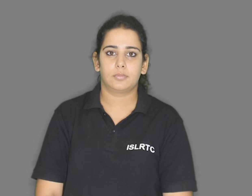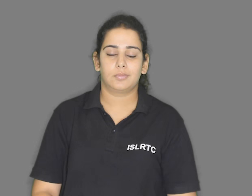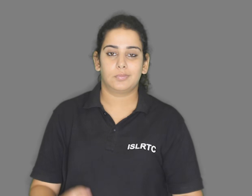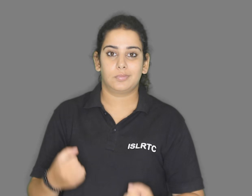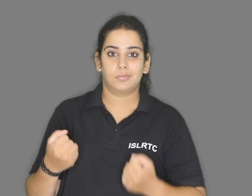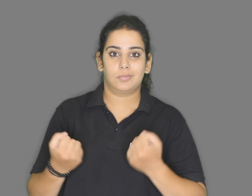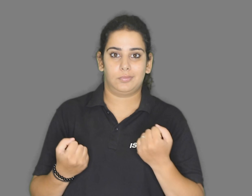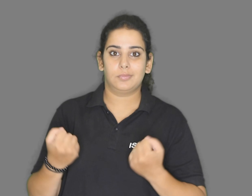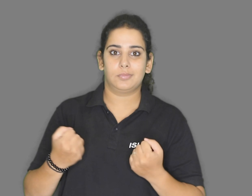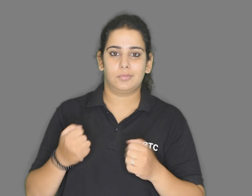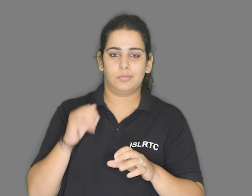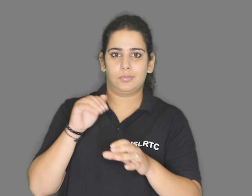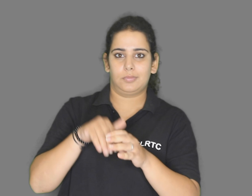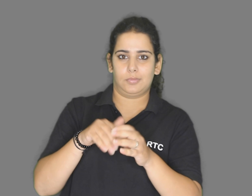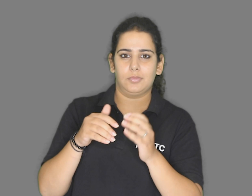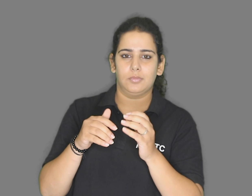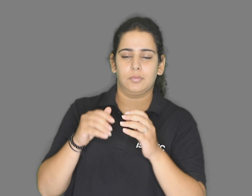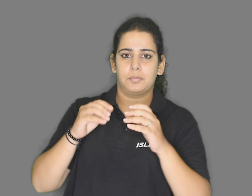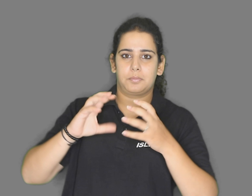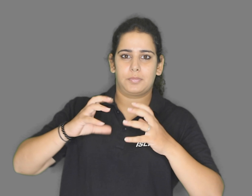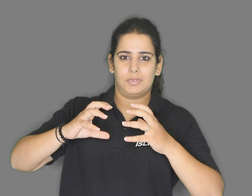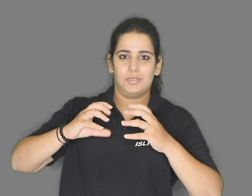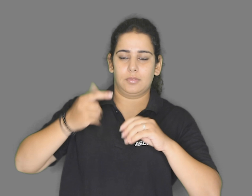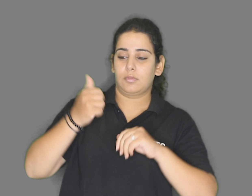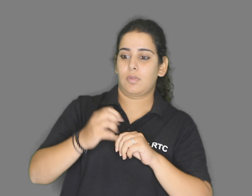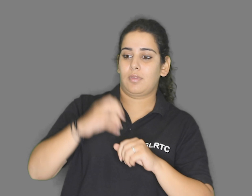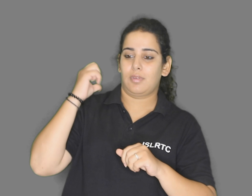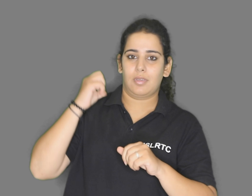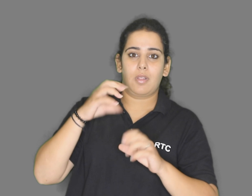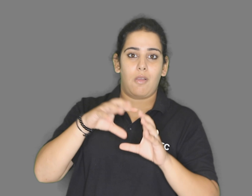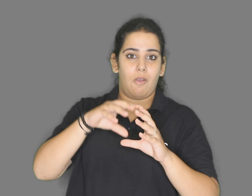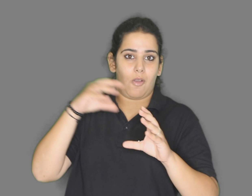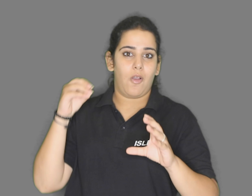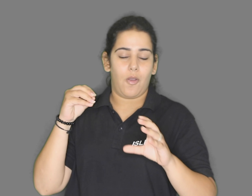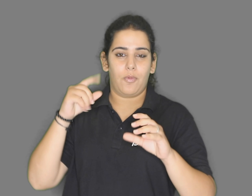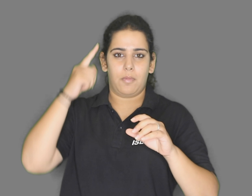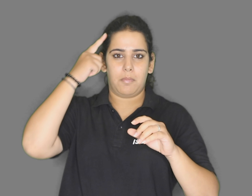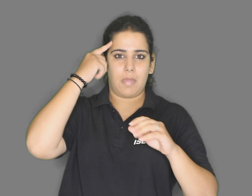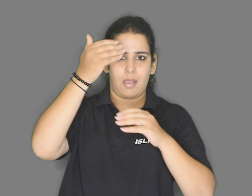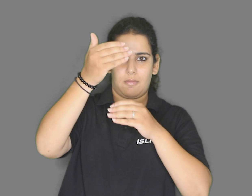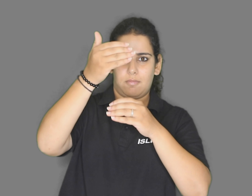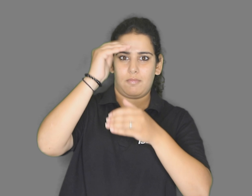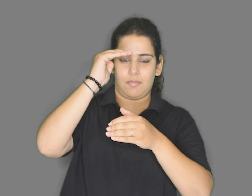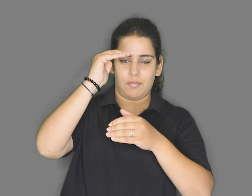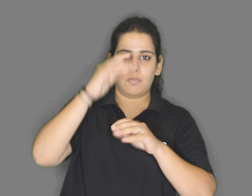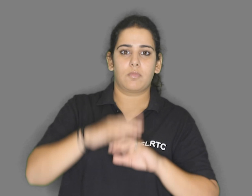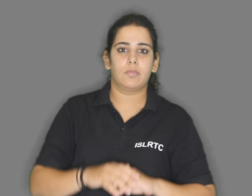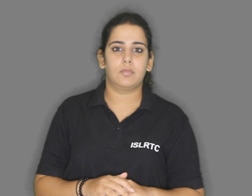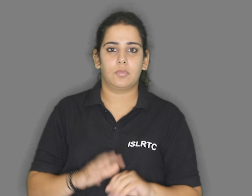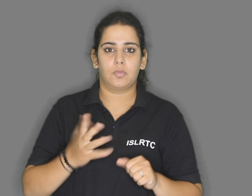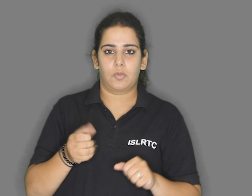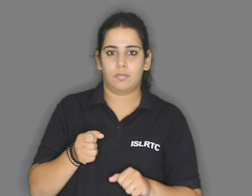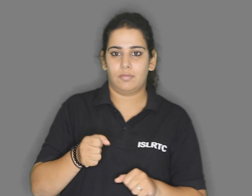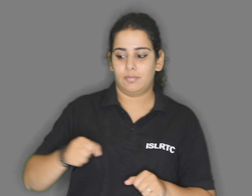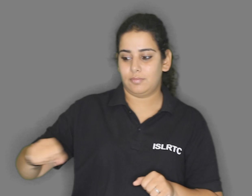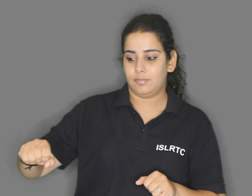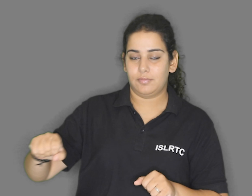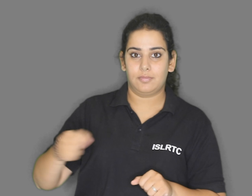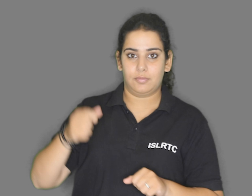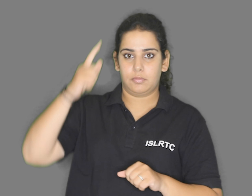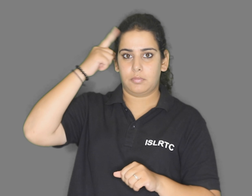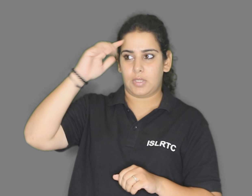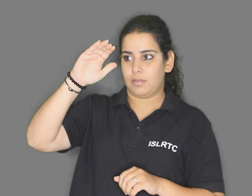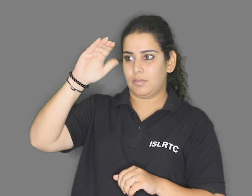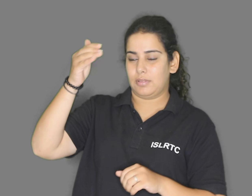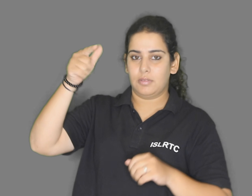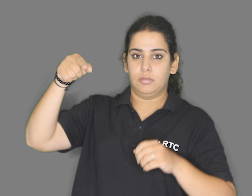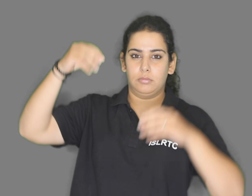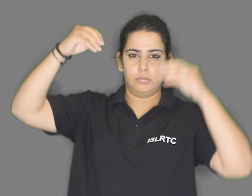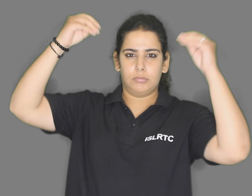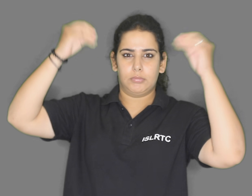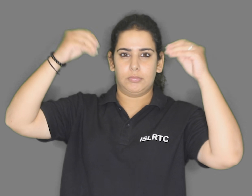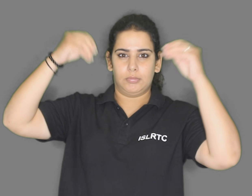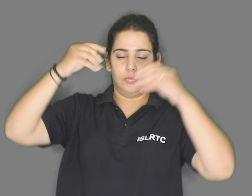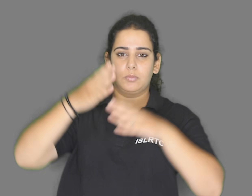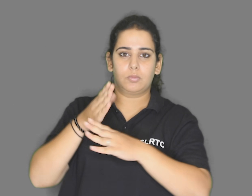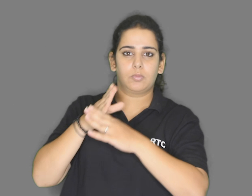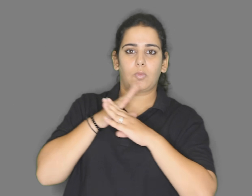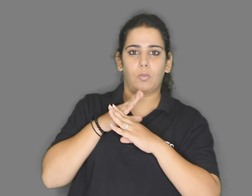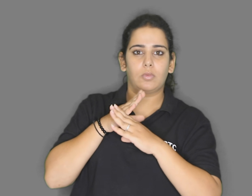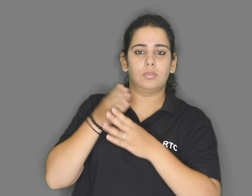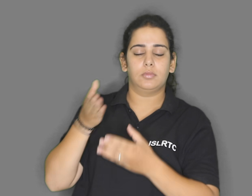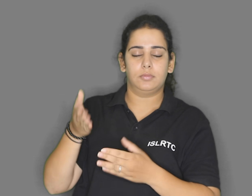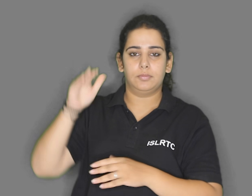Spoiler A person or thing that spoils something